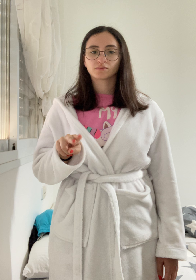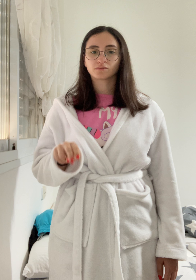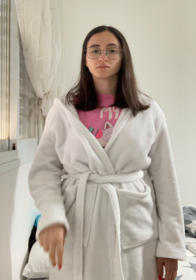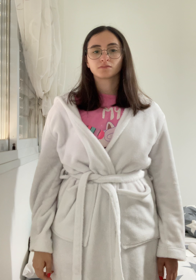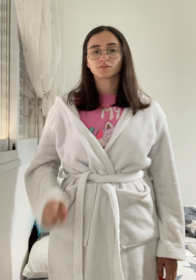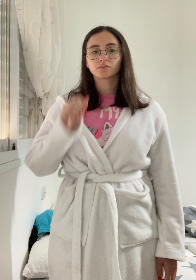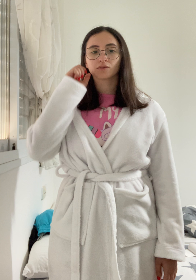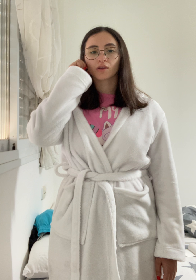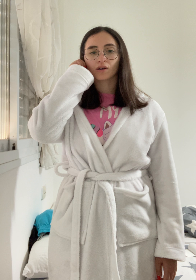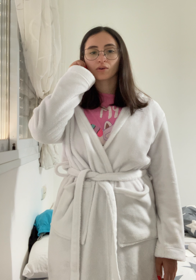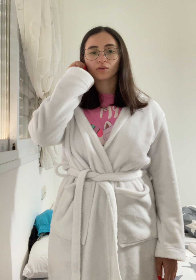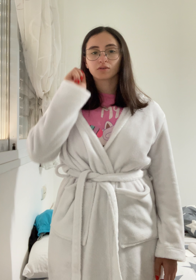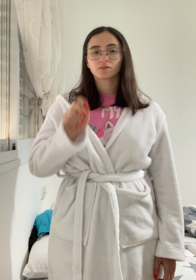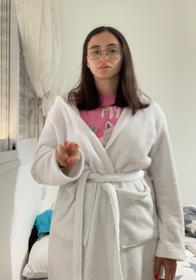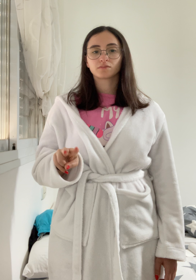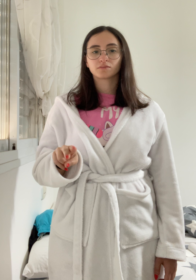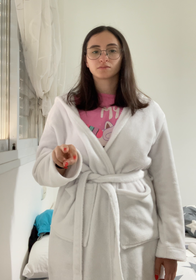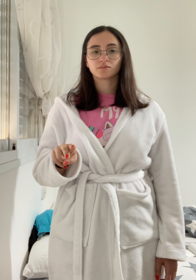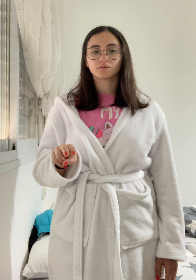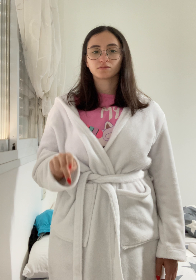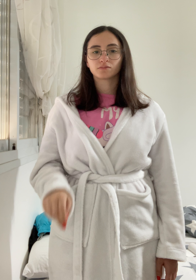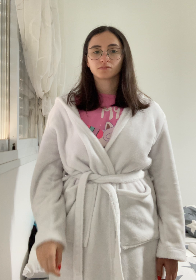אחות